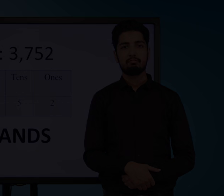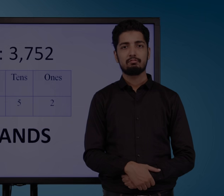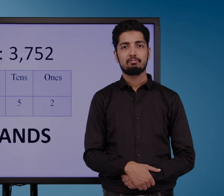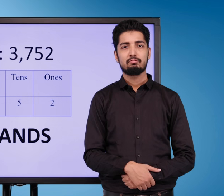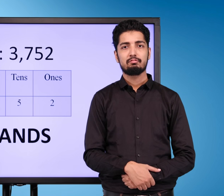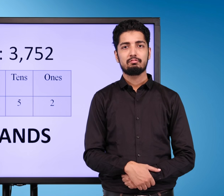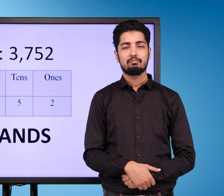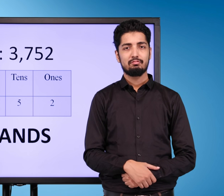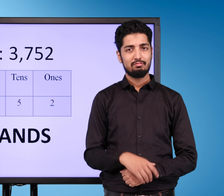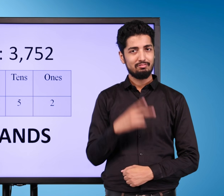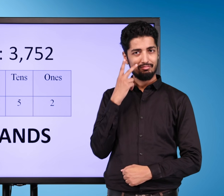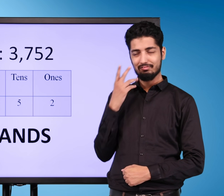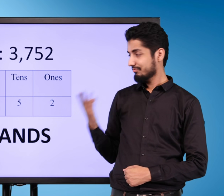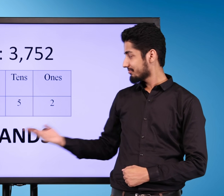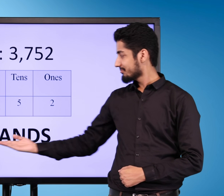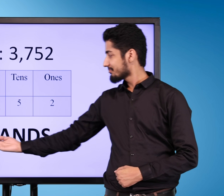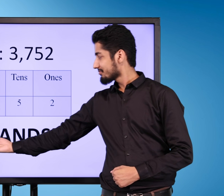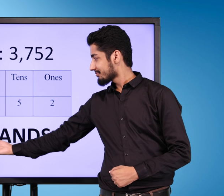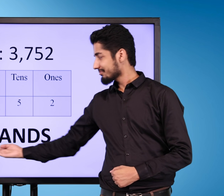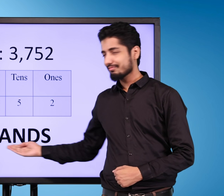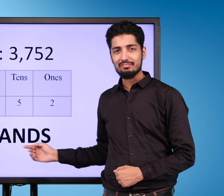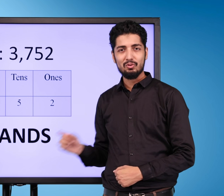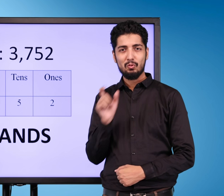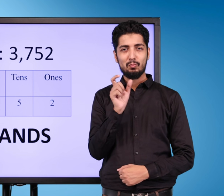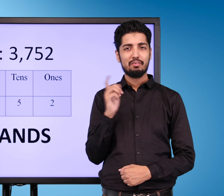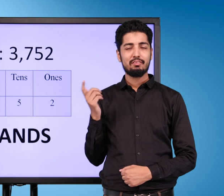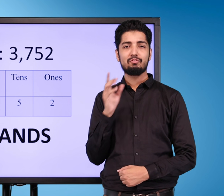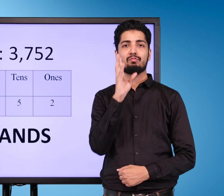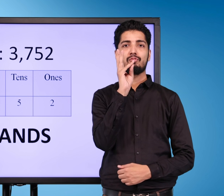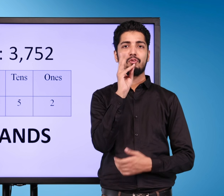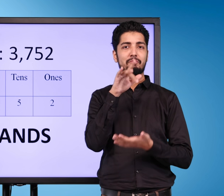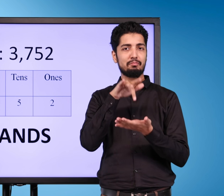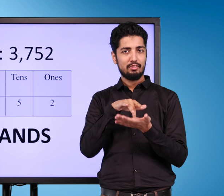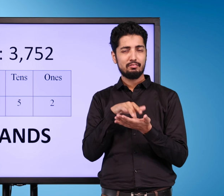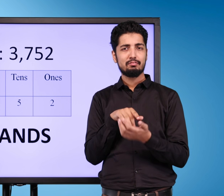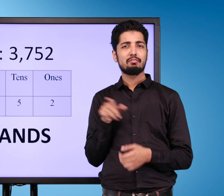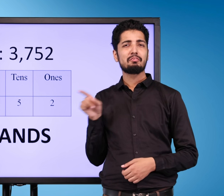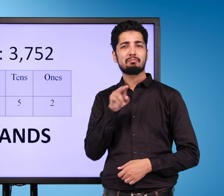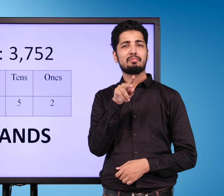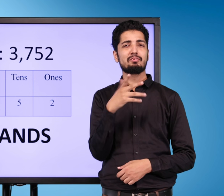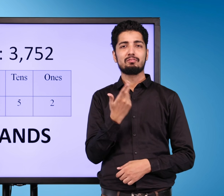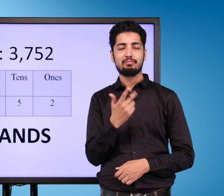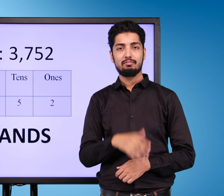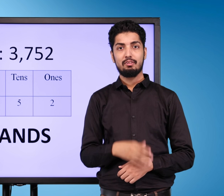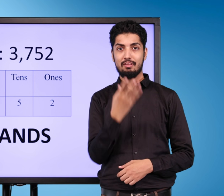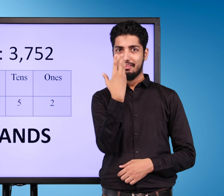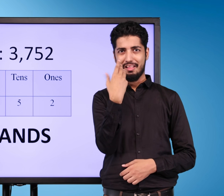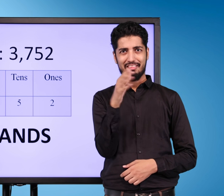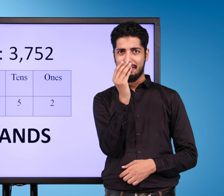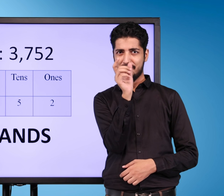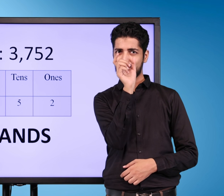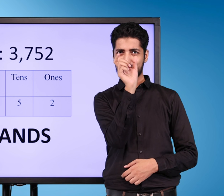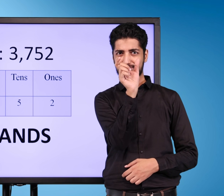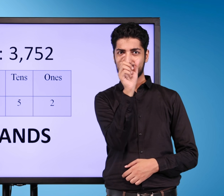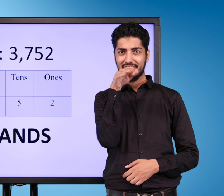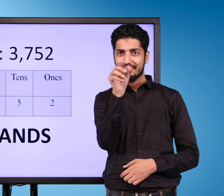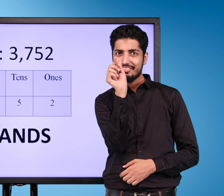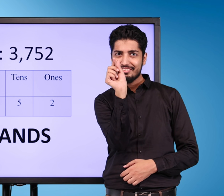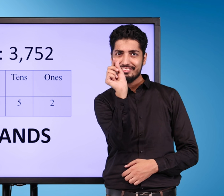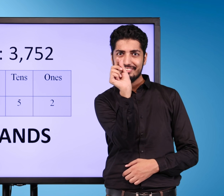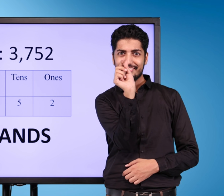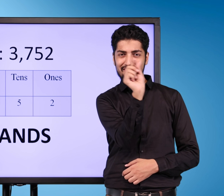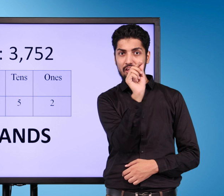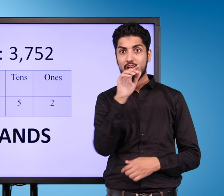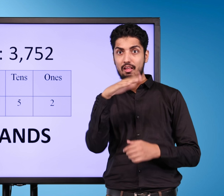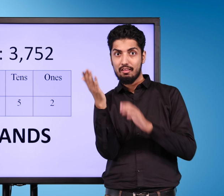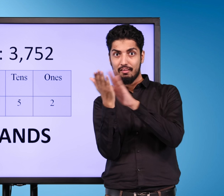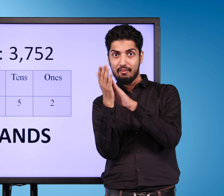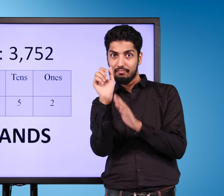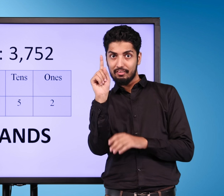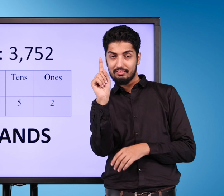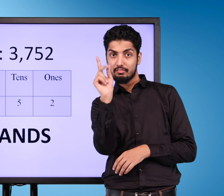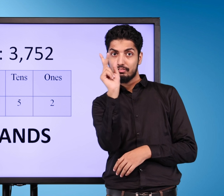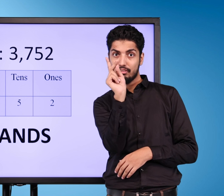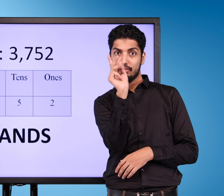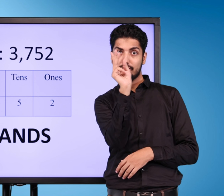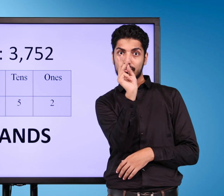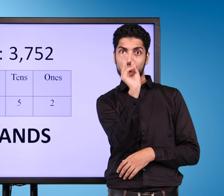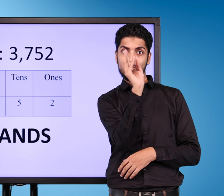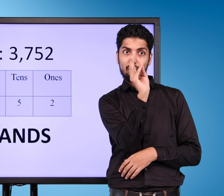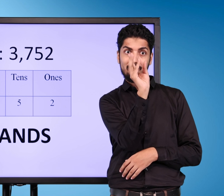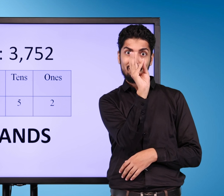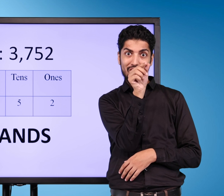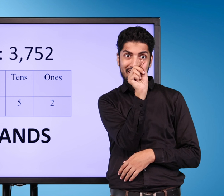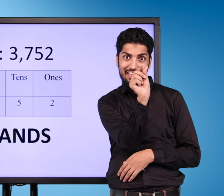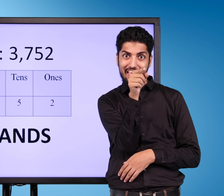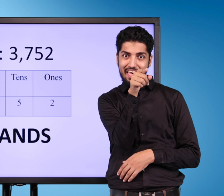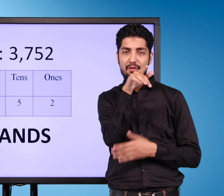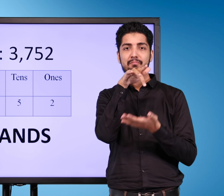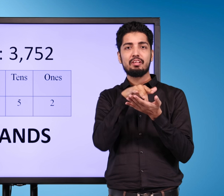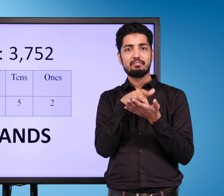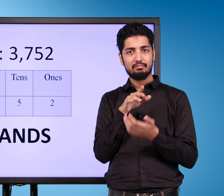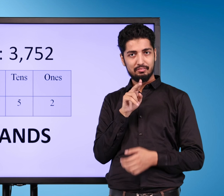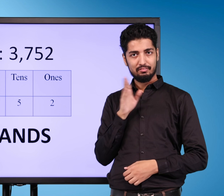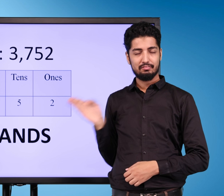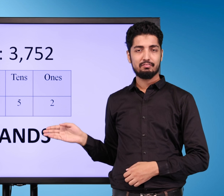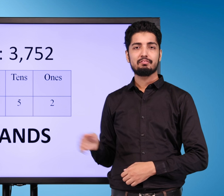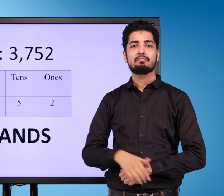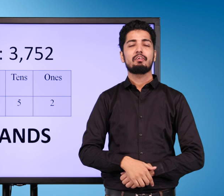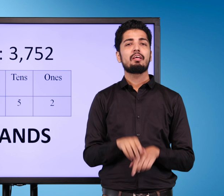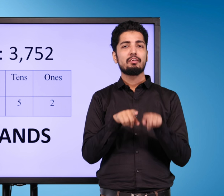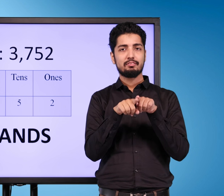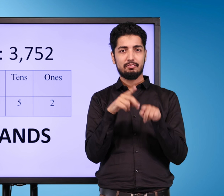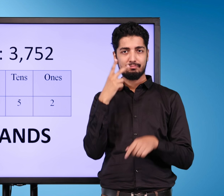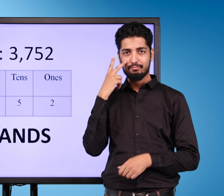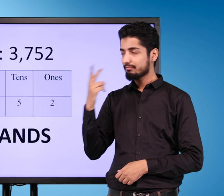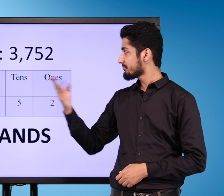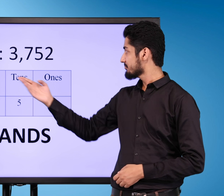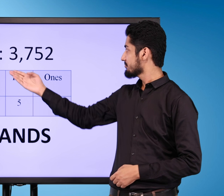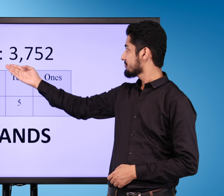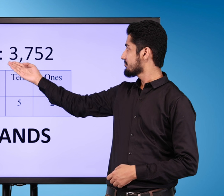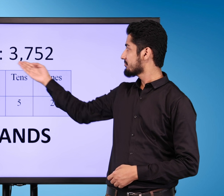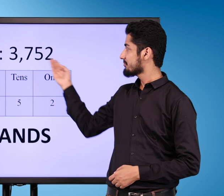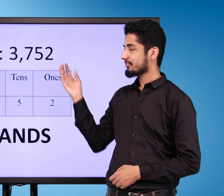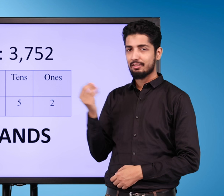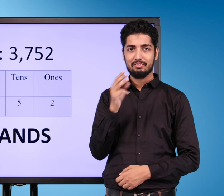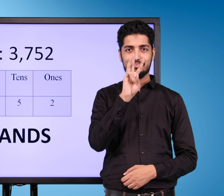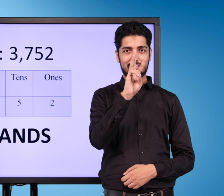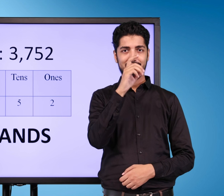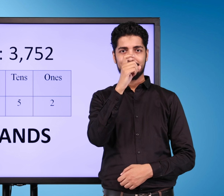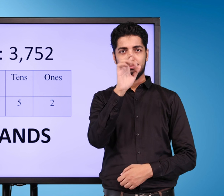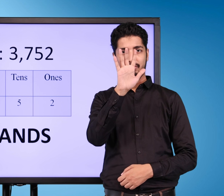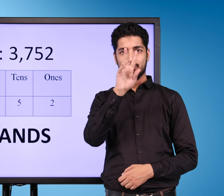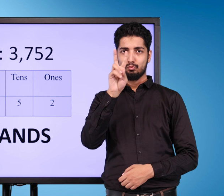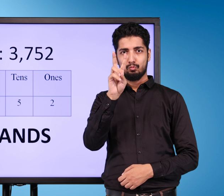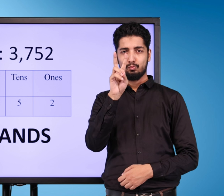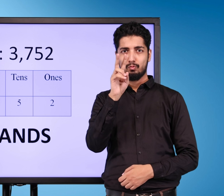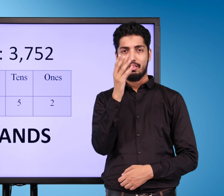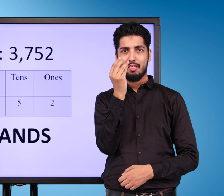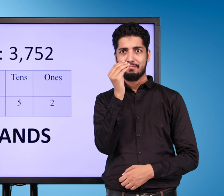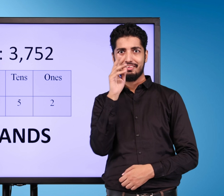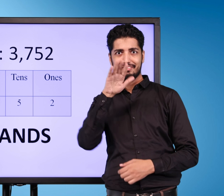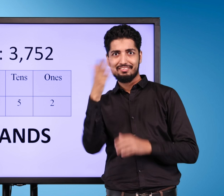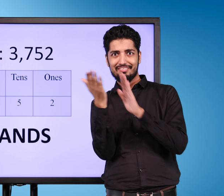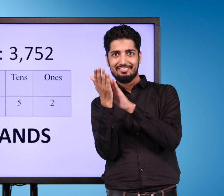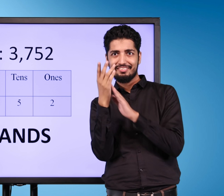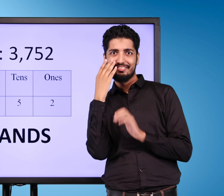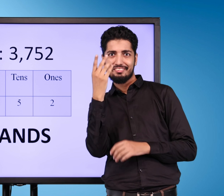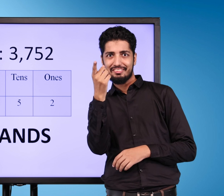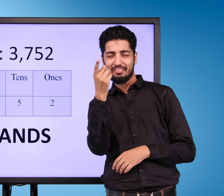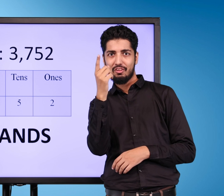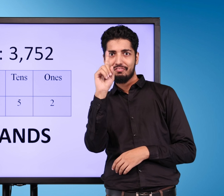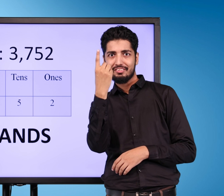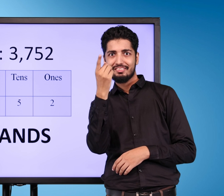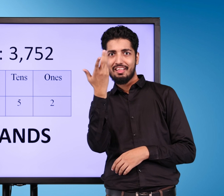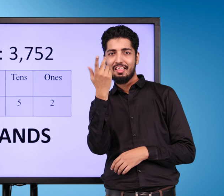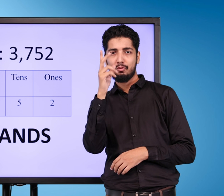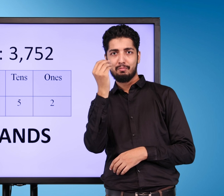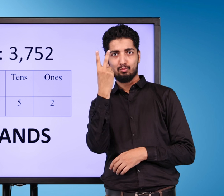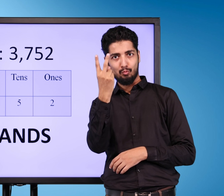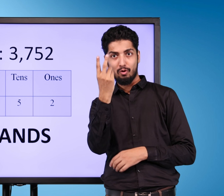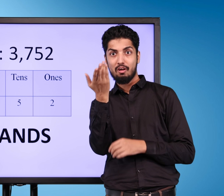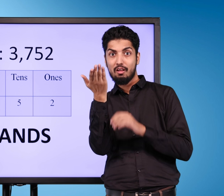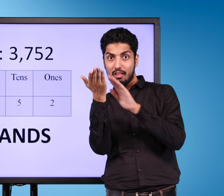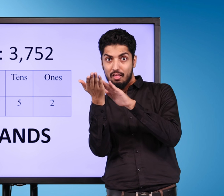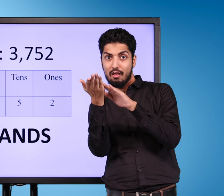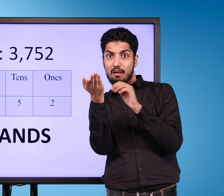Thousands (place) This sign means thousands It is the place value of the digit in the fourth position from the right in a number For example, in the number 3752